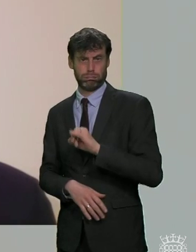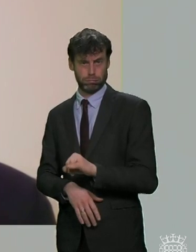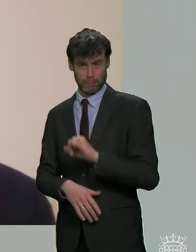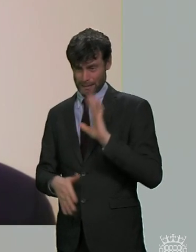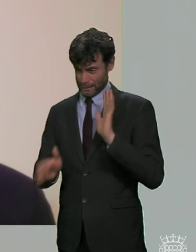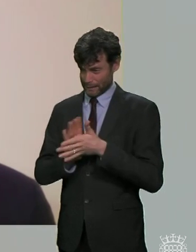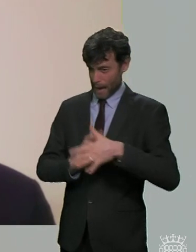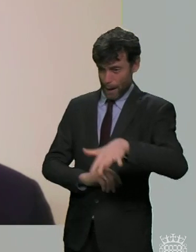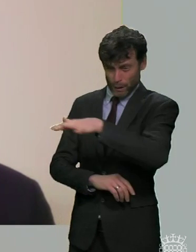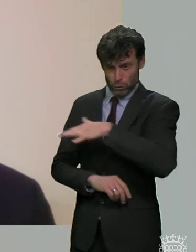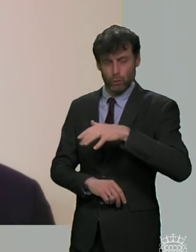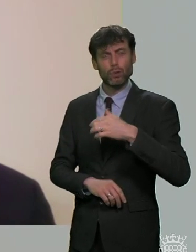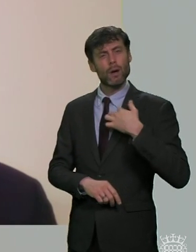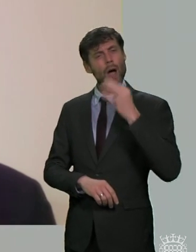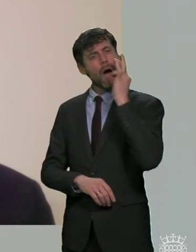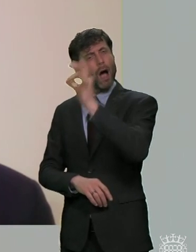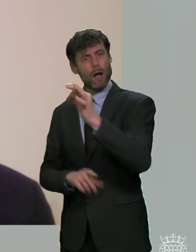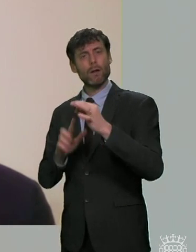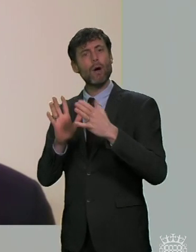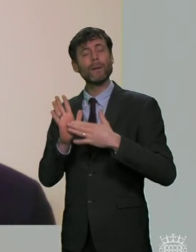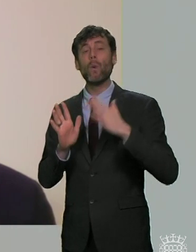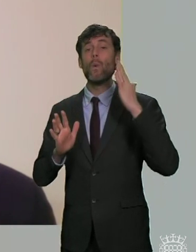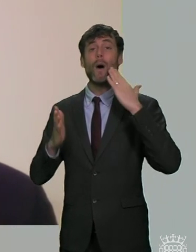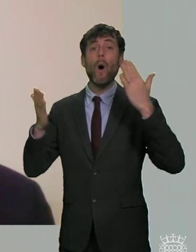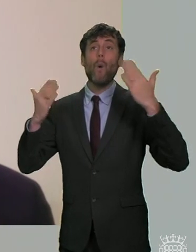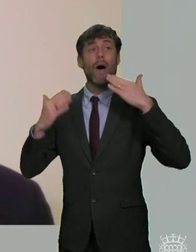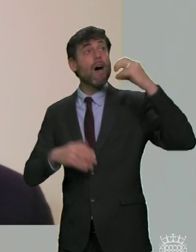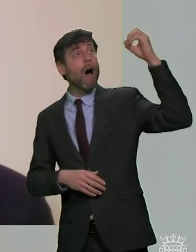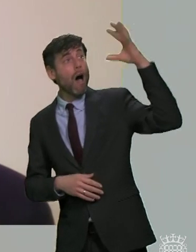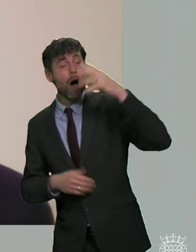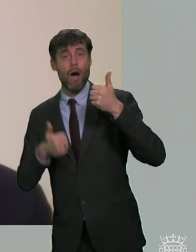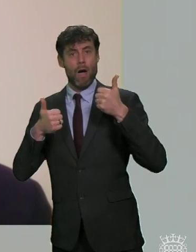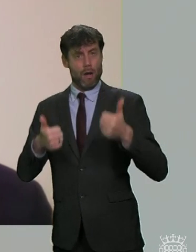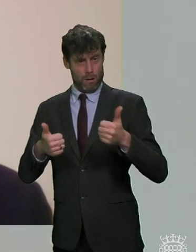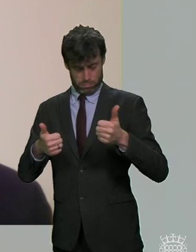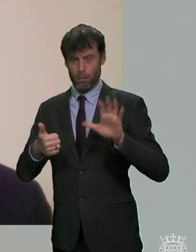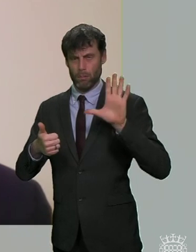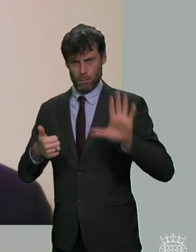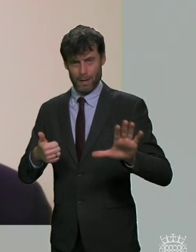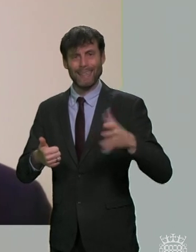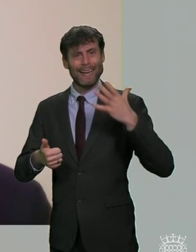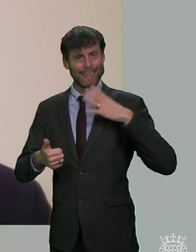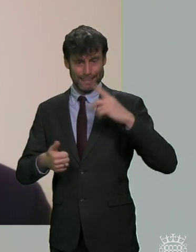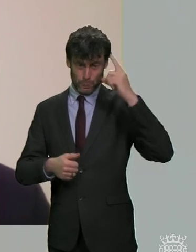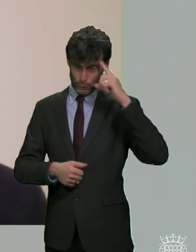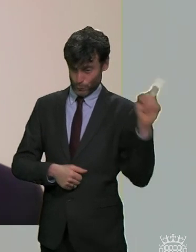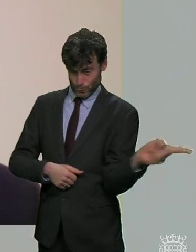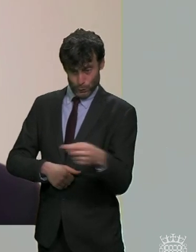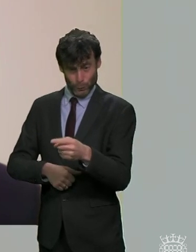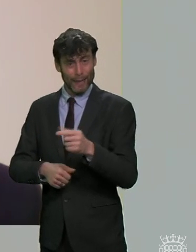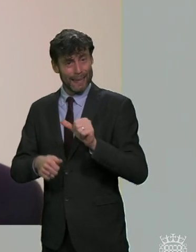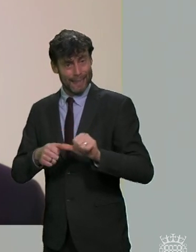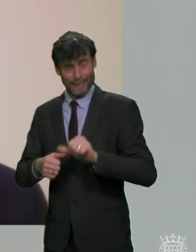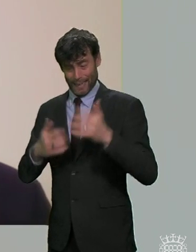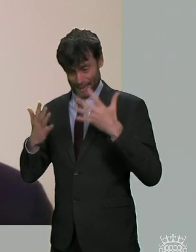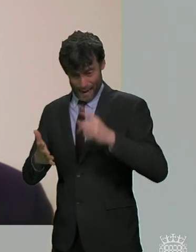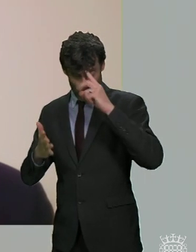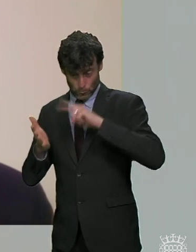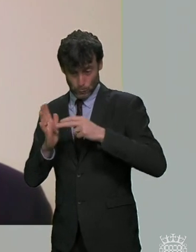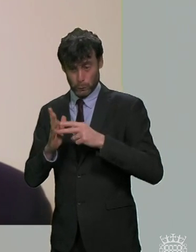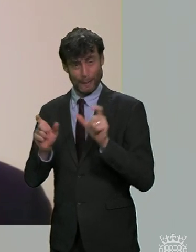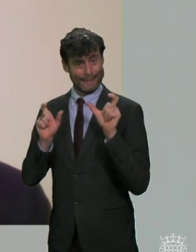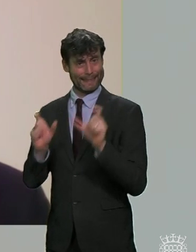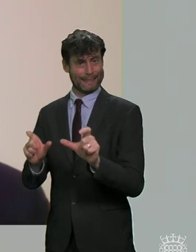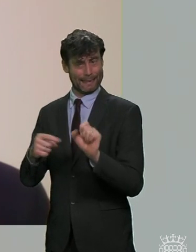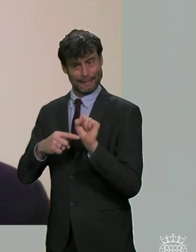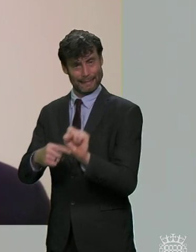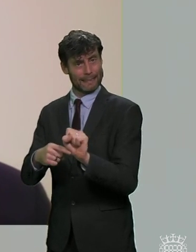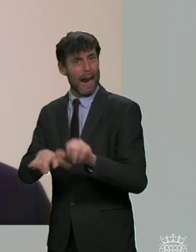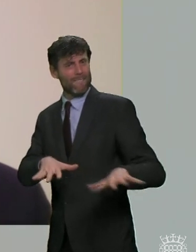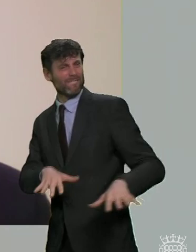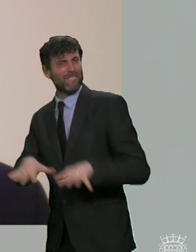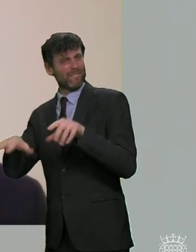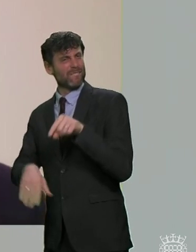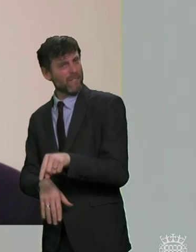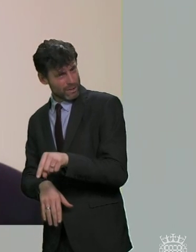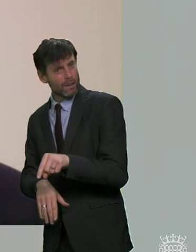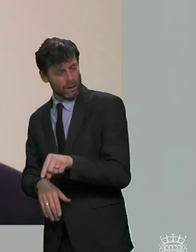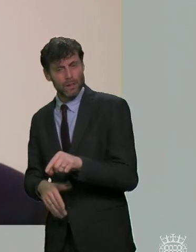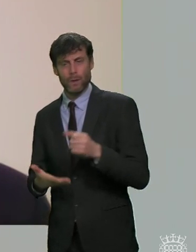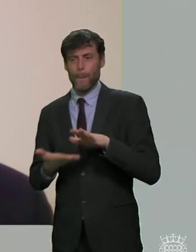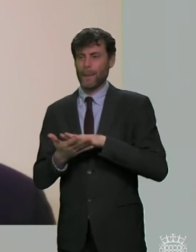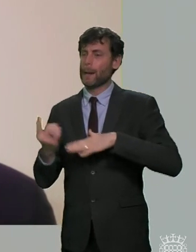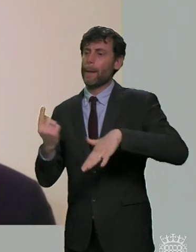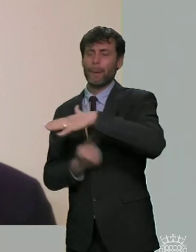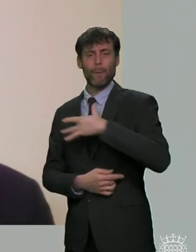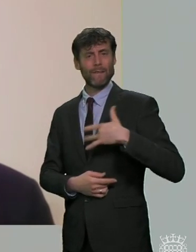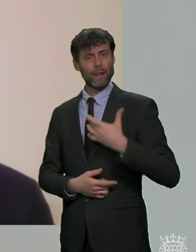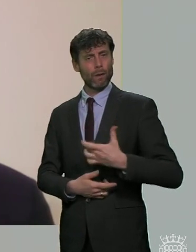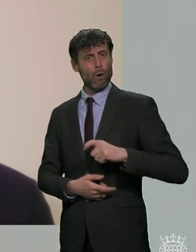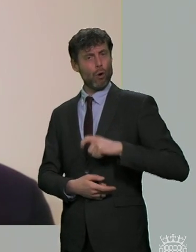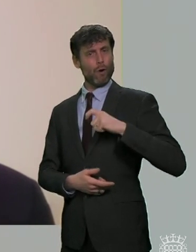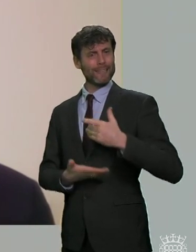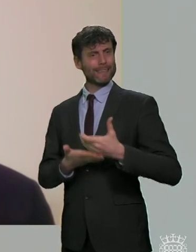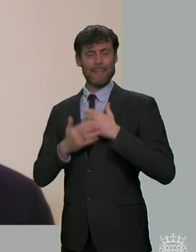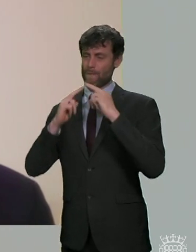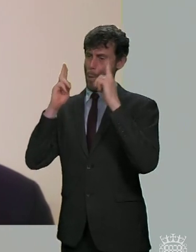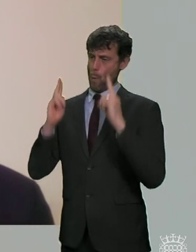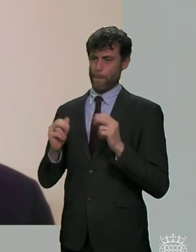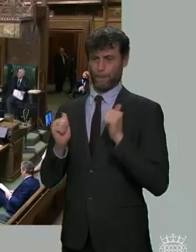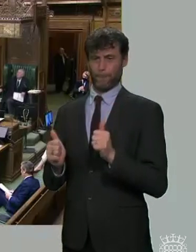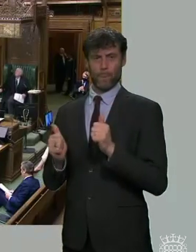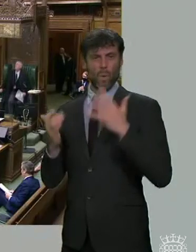Will the Prime Minister assure this House that as the weather gets better we will not lose the momentum of finding long-term, sustainable solutions to prevent flooding in the future and to give residents the security they deserve all year round, irrespective of the weather outside?